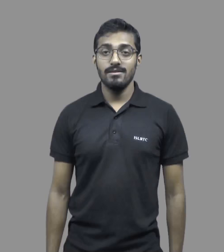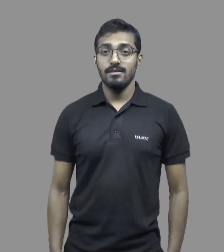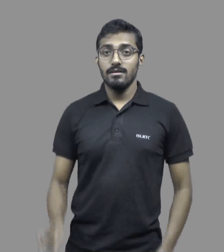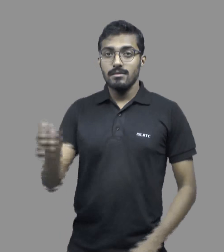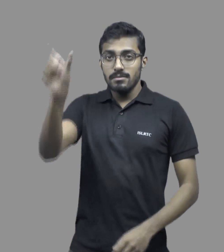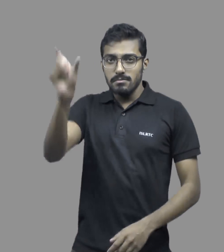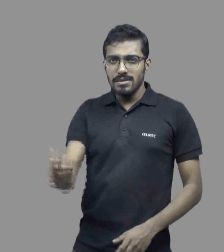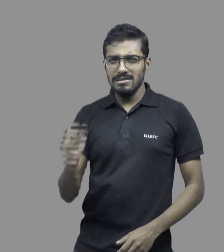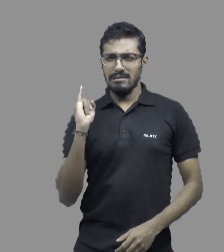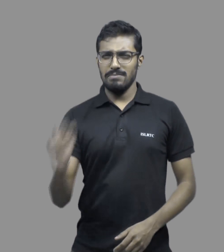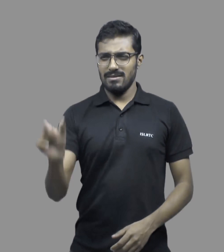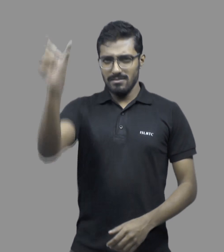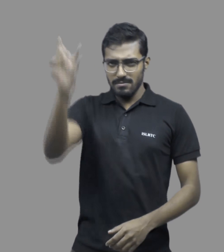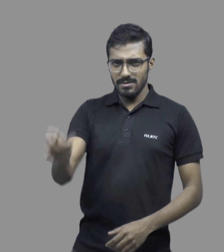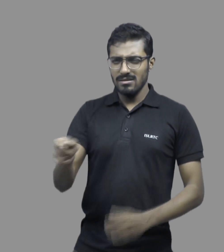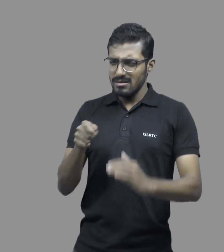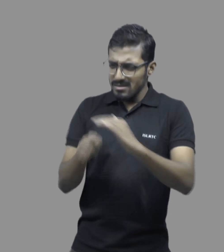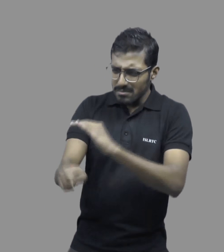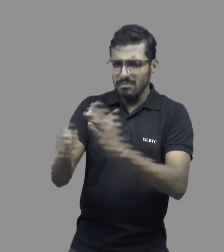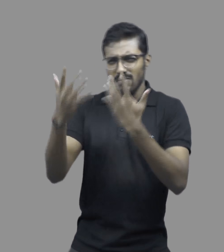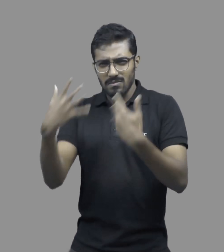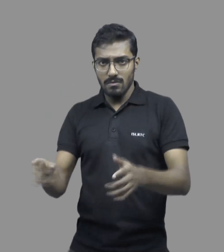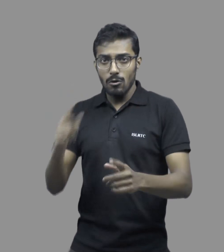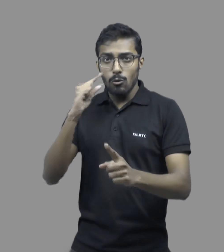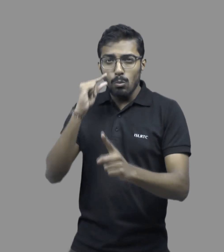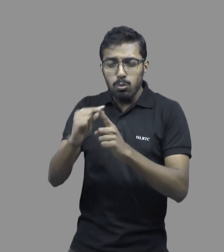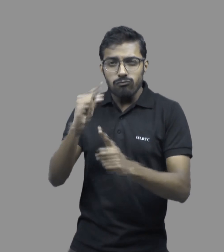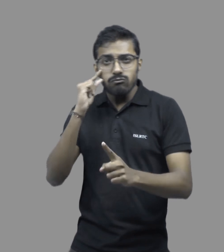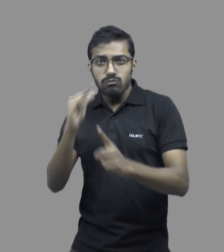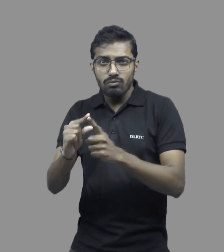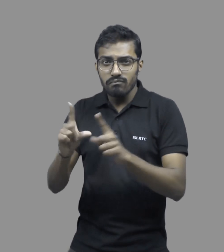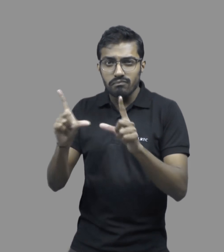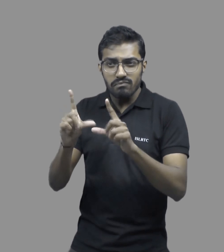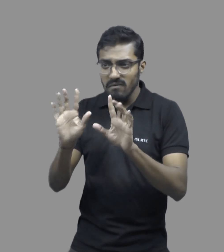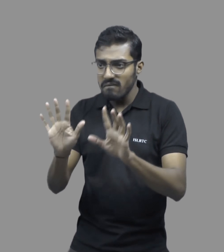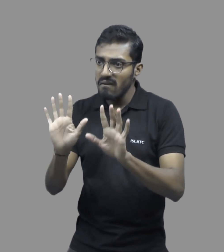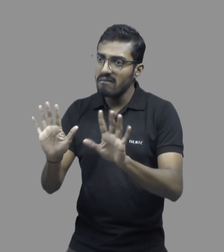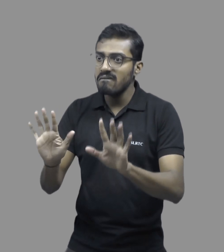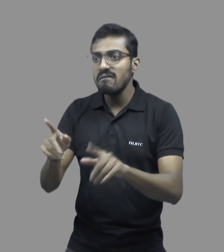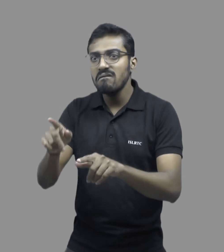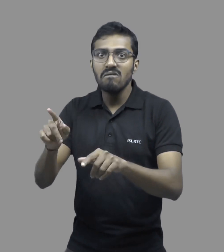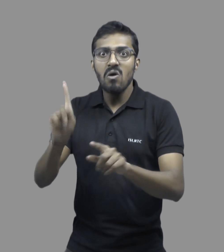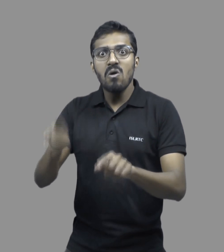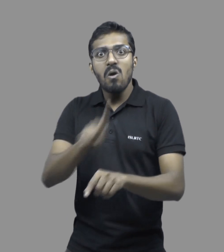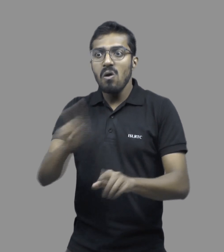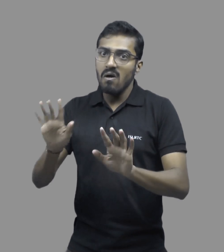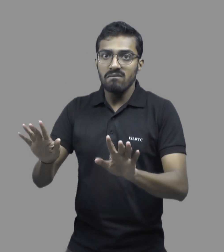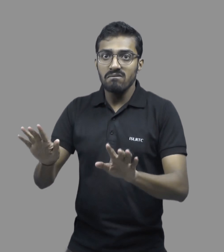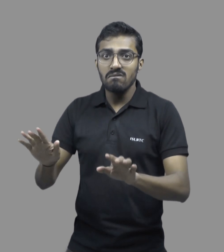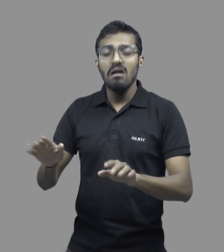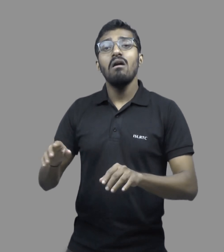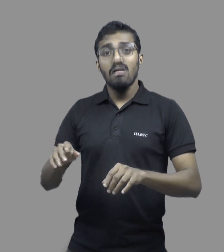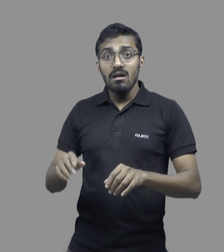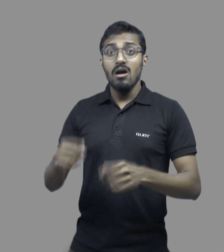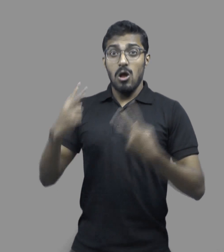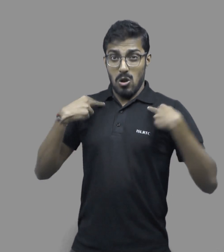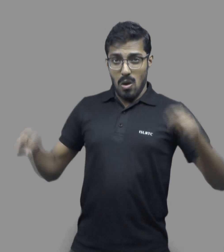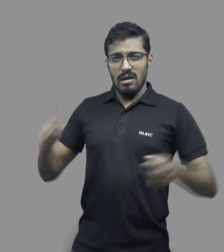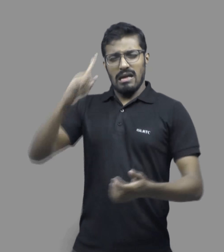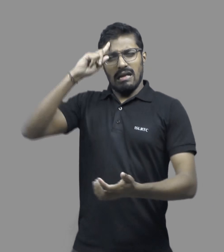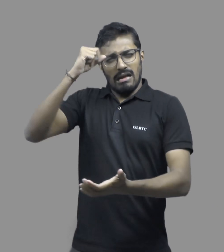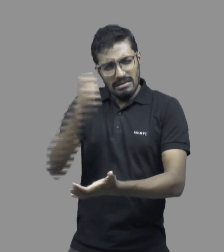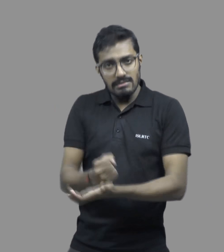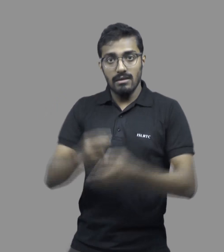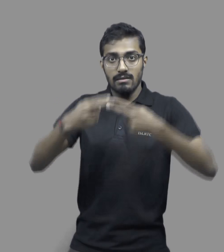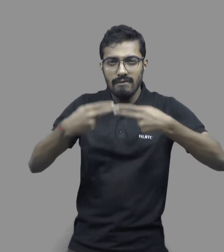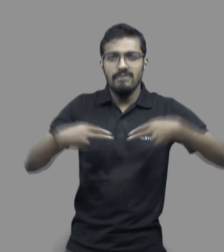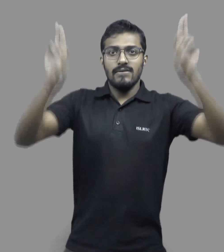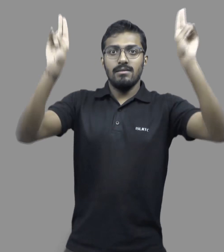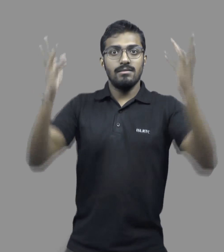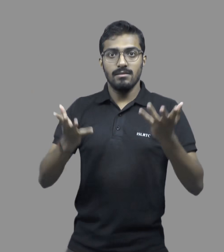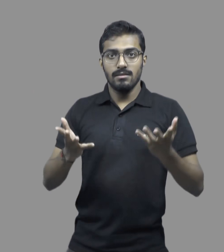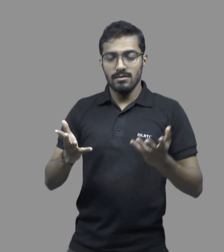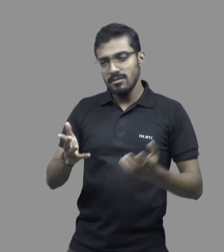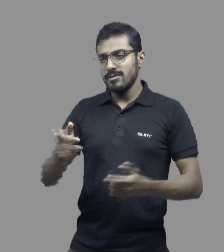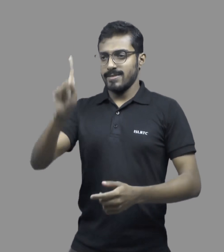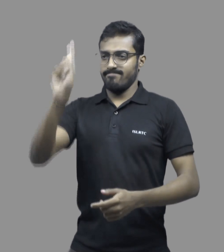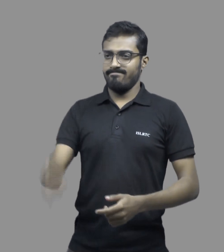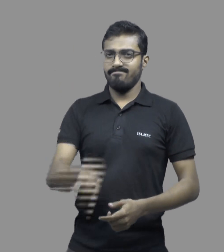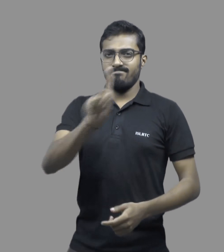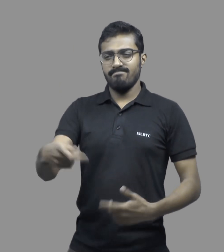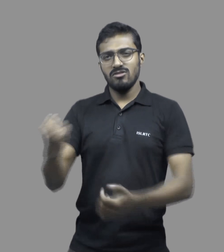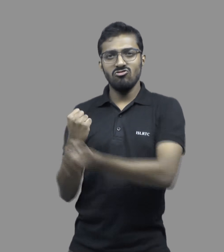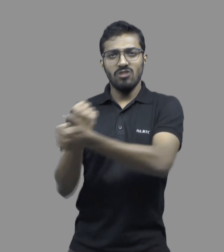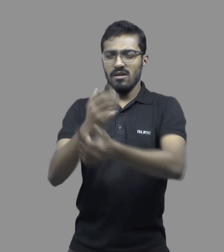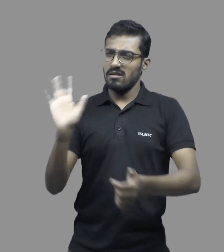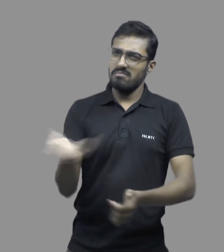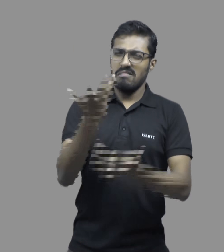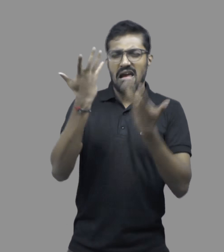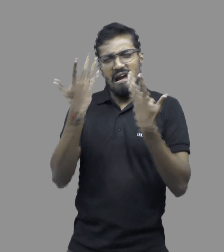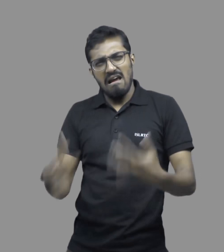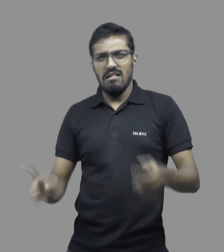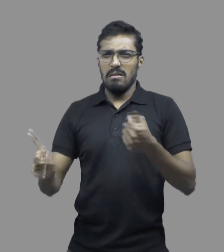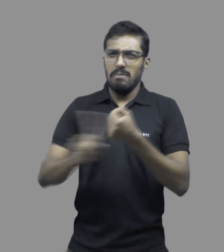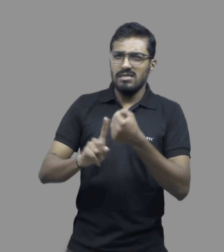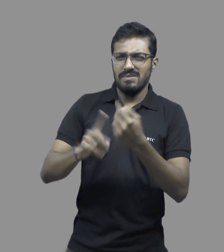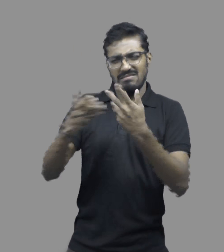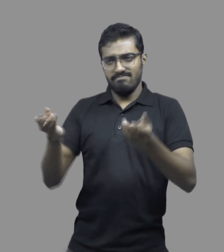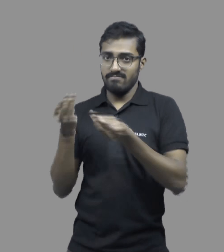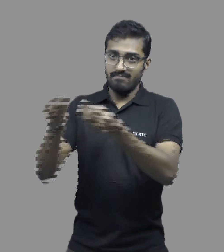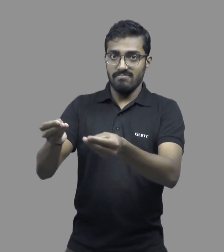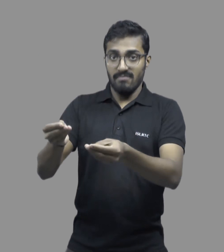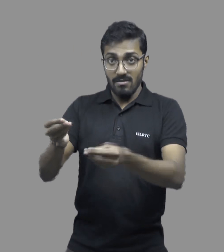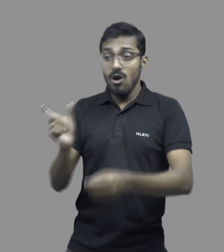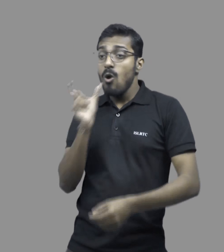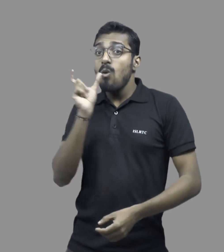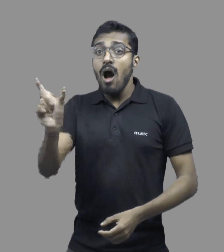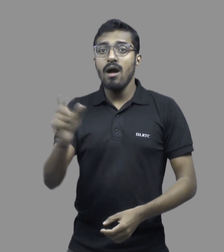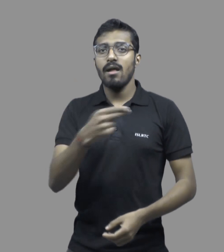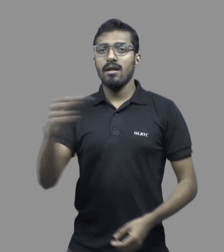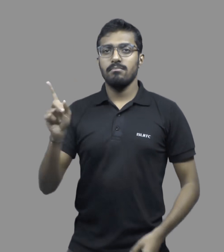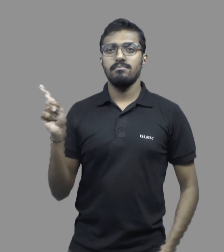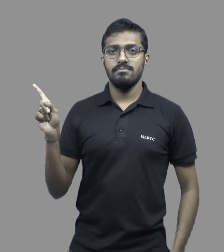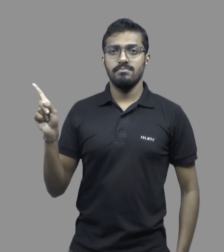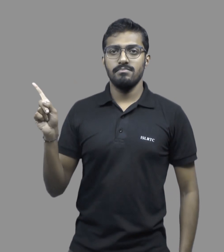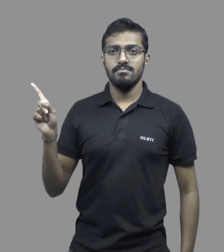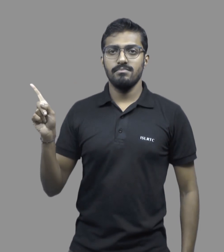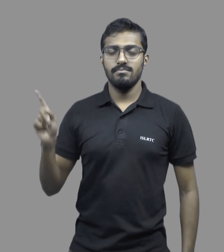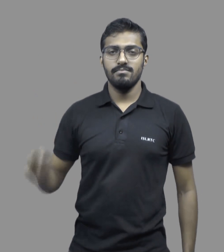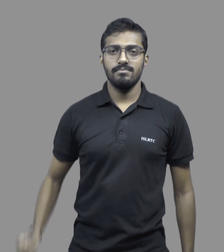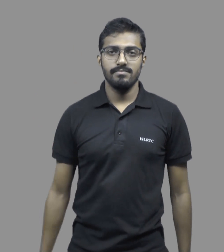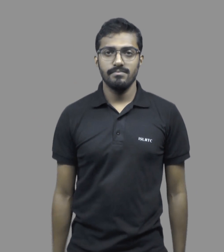Sentence